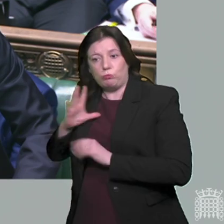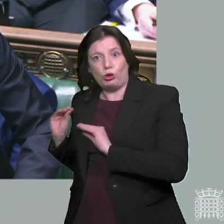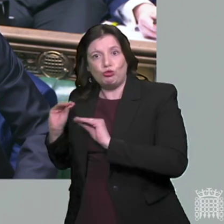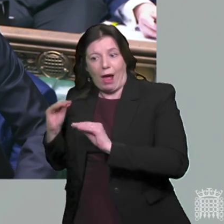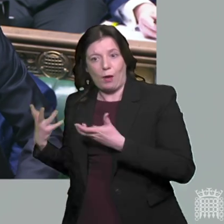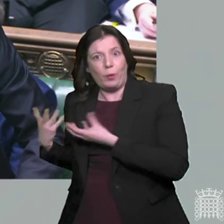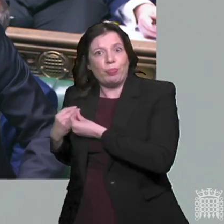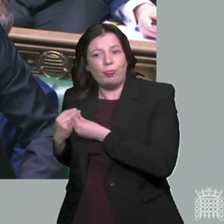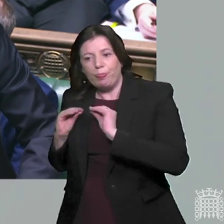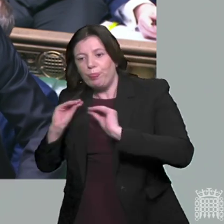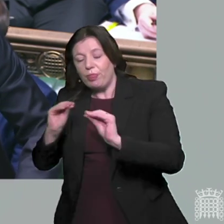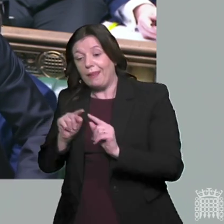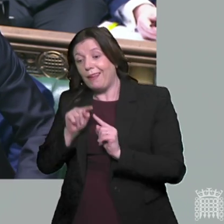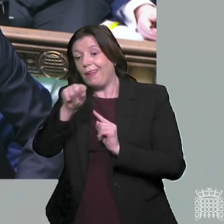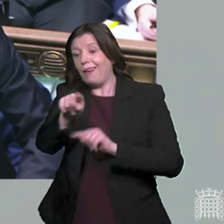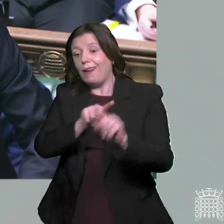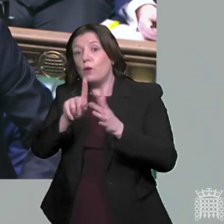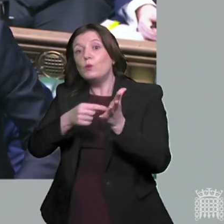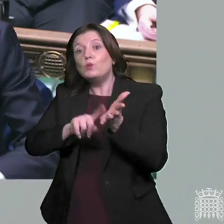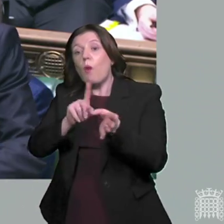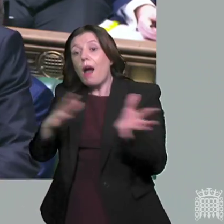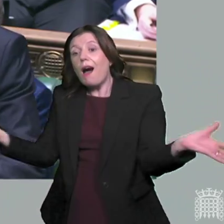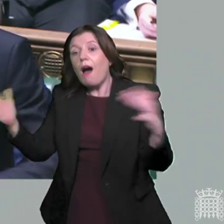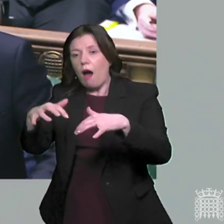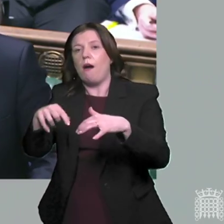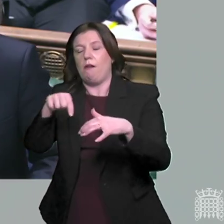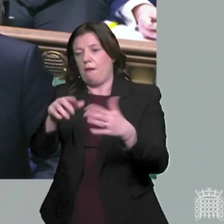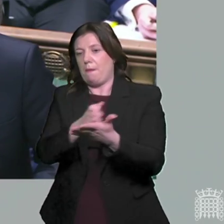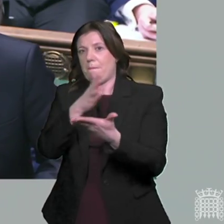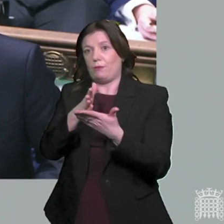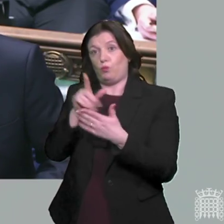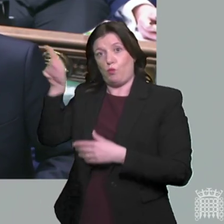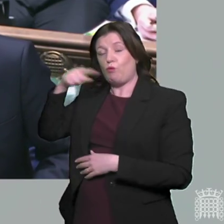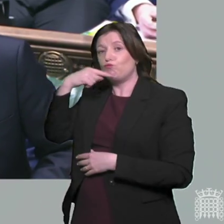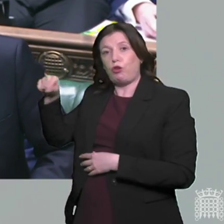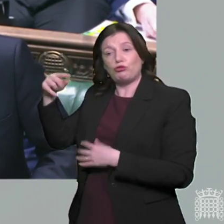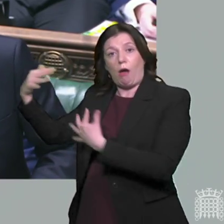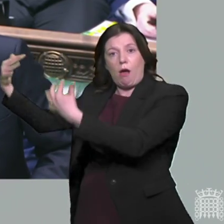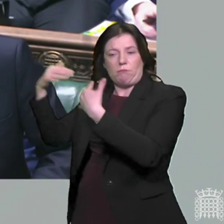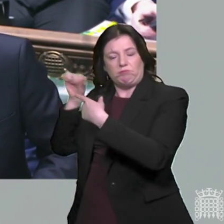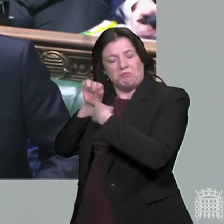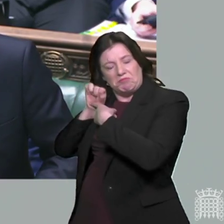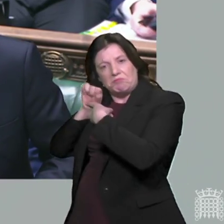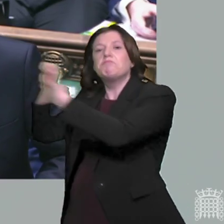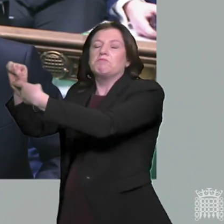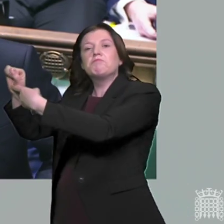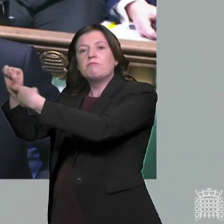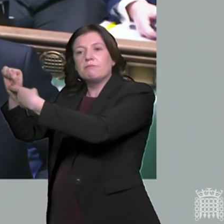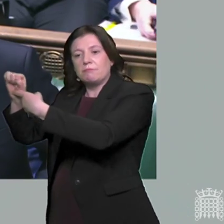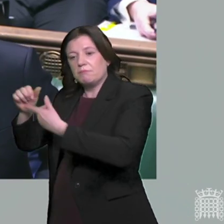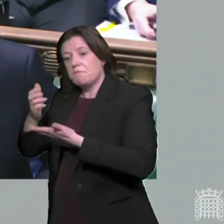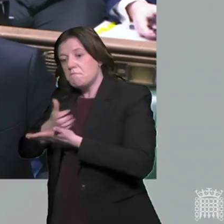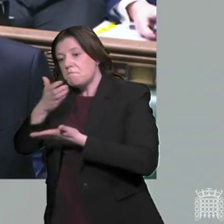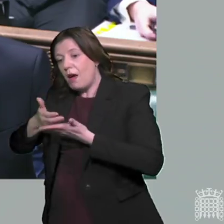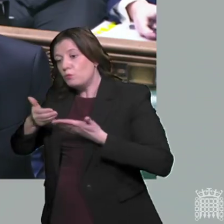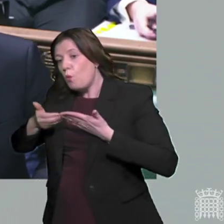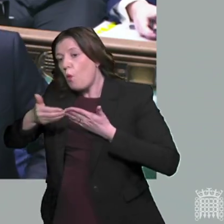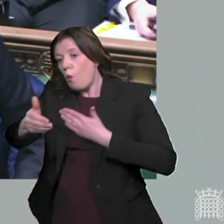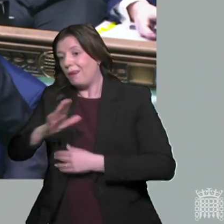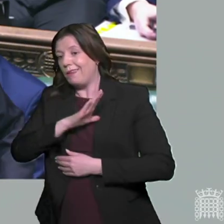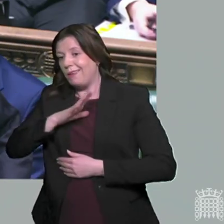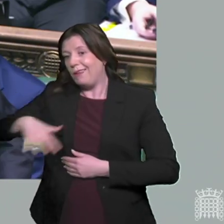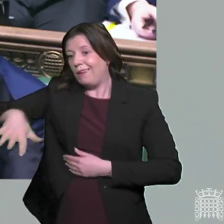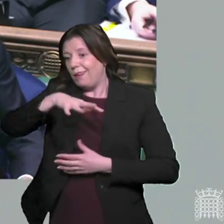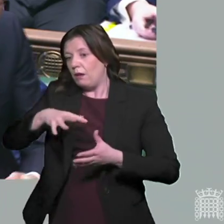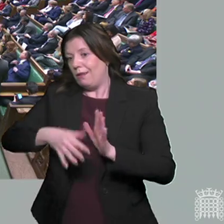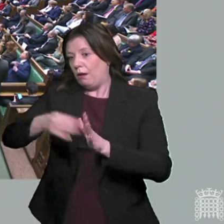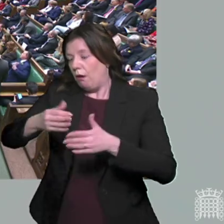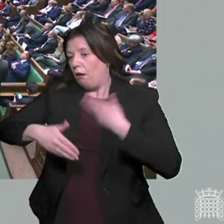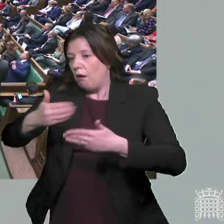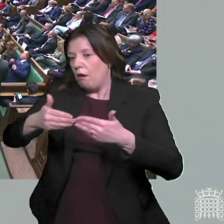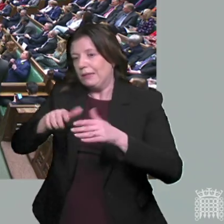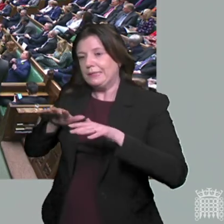At the summit, we will work together to ensure we can deter and defend against Russian aggression by making sure that we implement the next phase of the most radical military transformation since the 1960s.